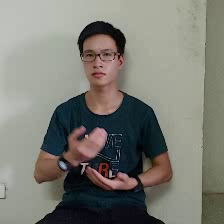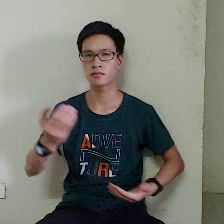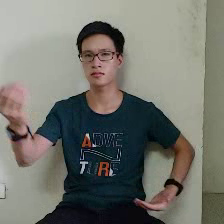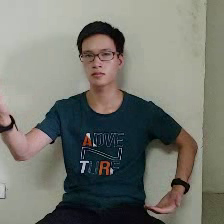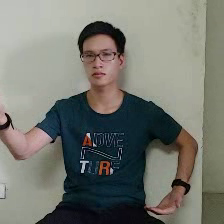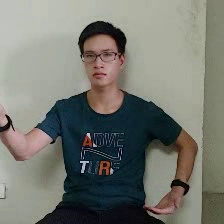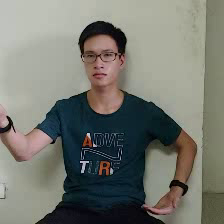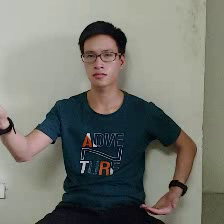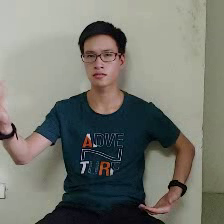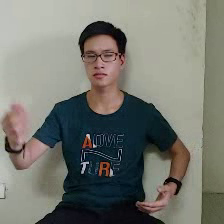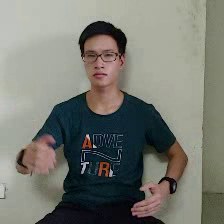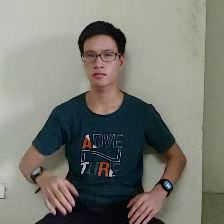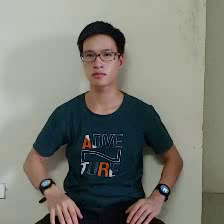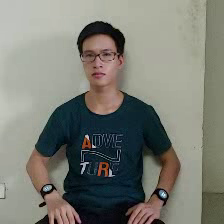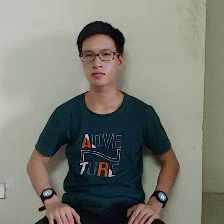Kết hôn